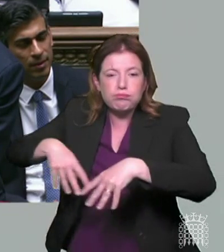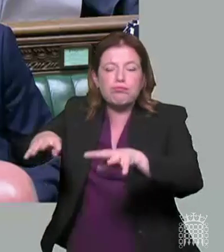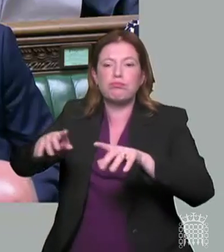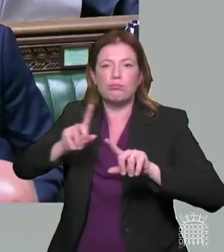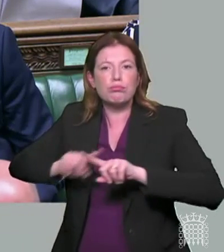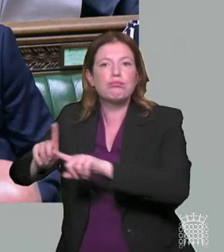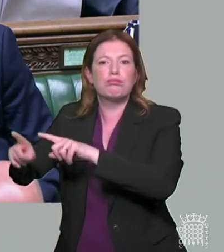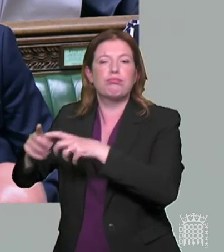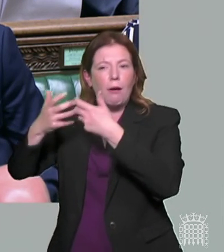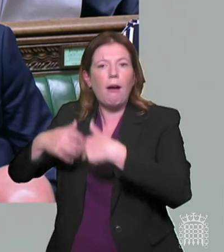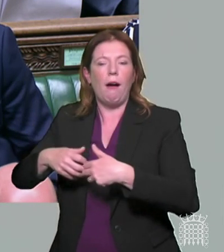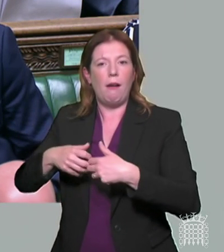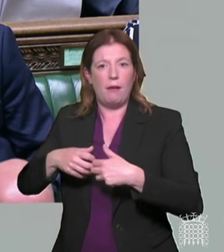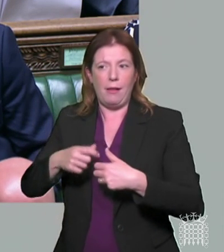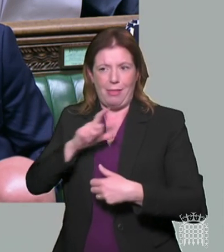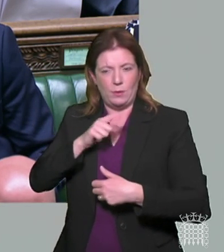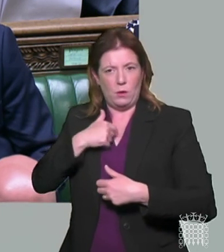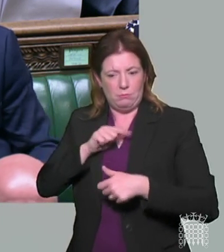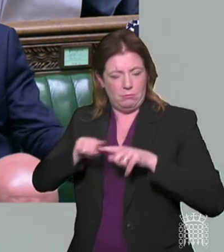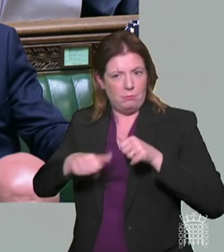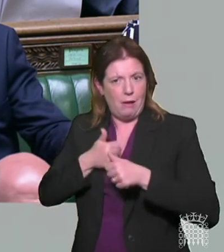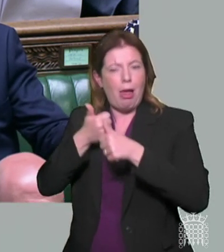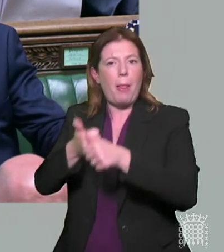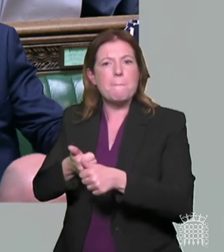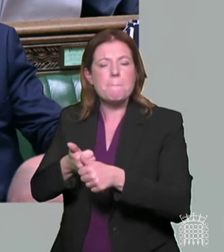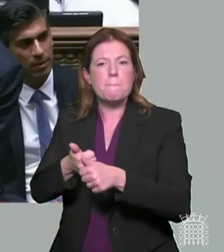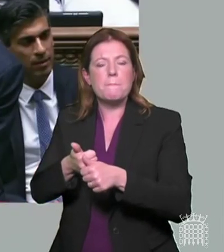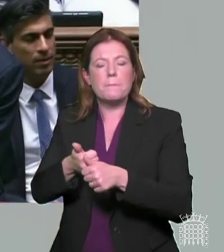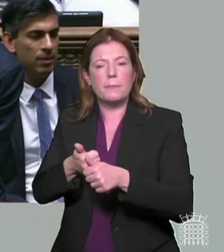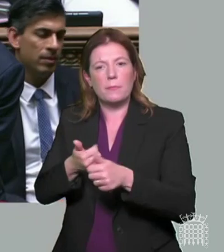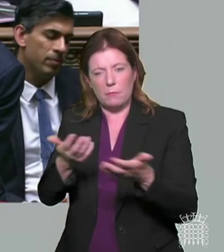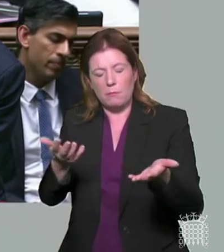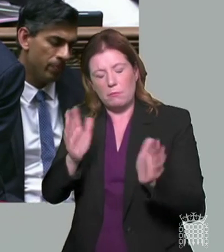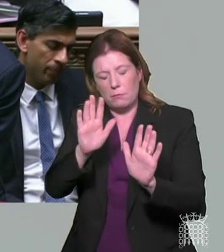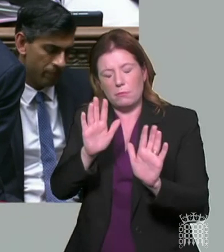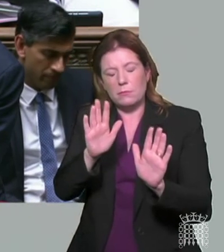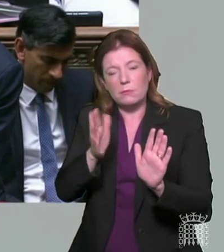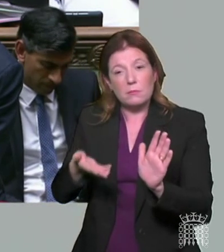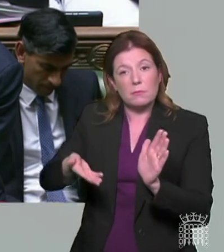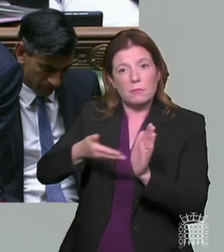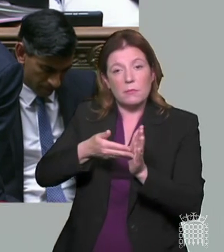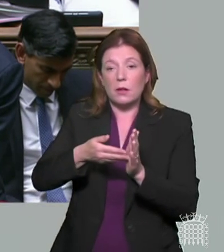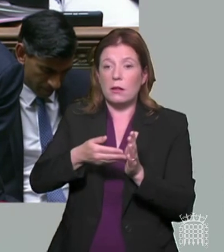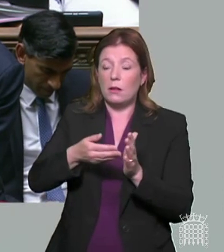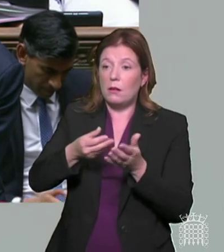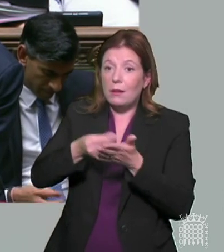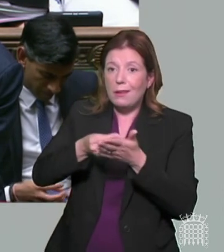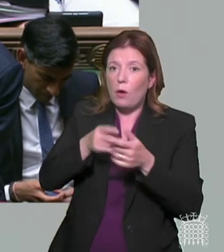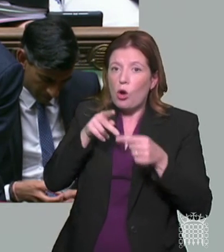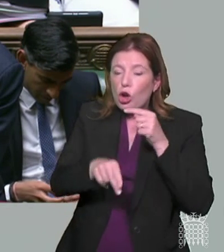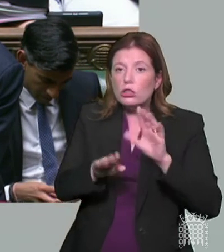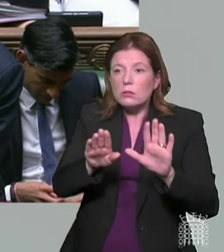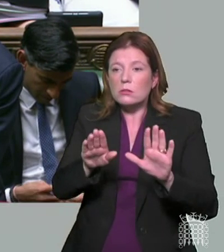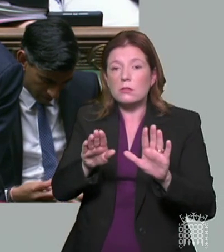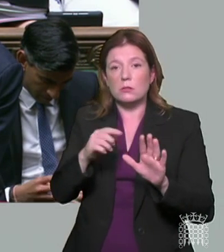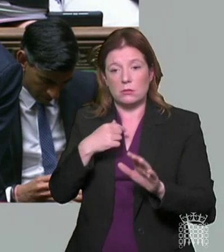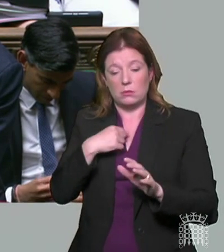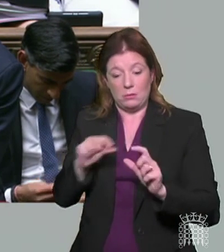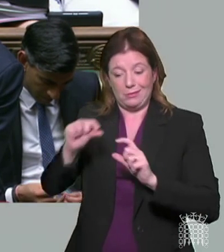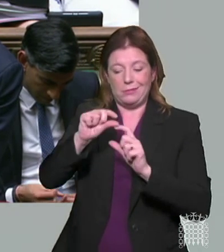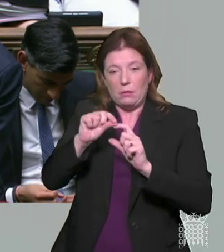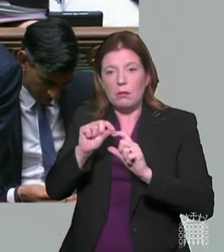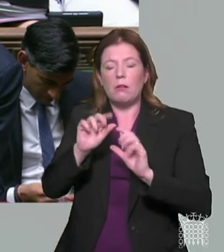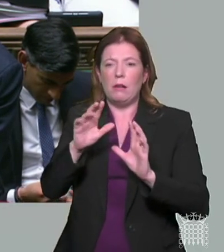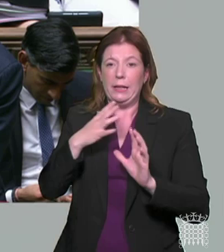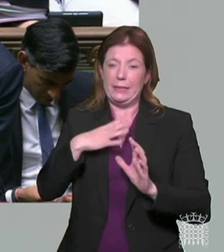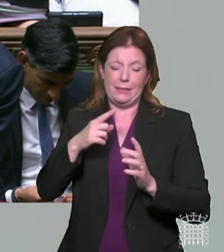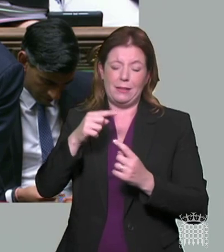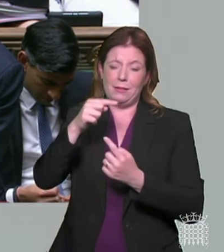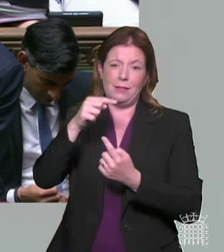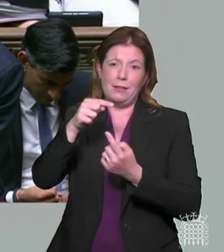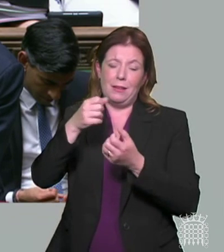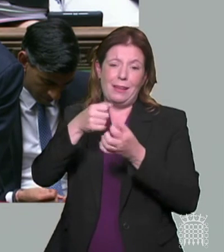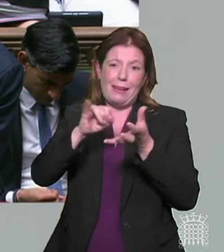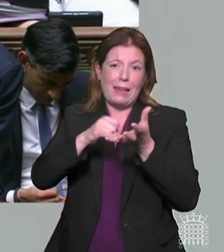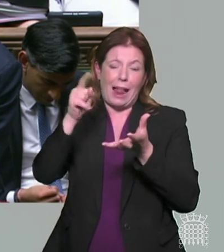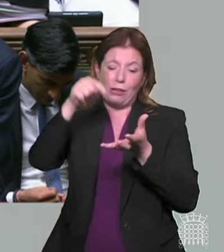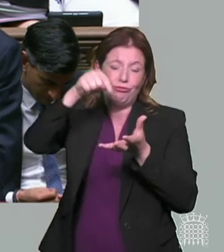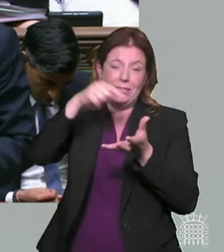That is why we are working so hard to abate those costs—not just cutting duty, but doing everything else we can to ensure that we fix the energy crisis.